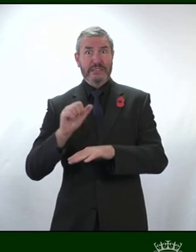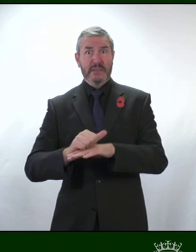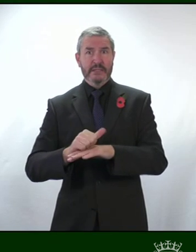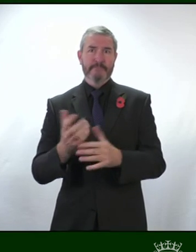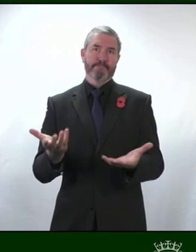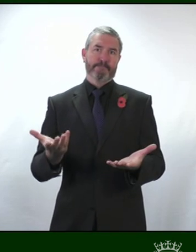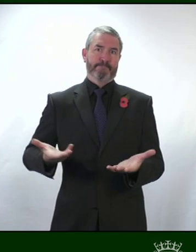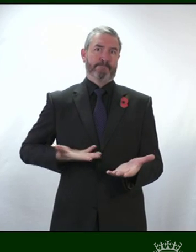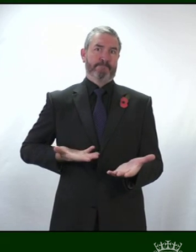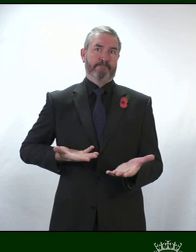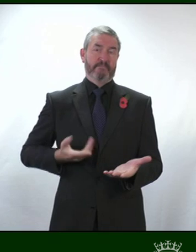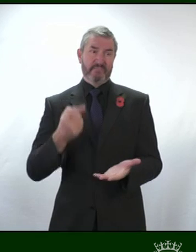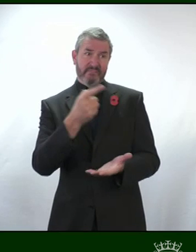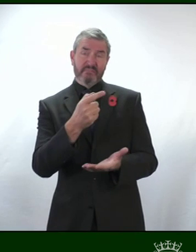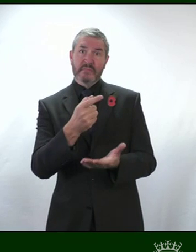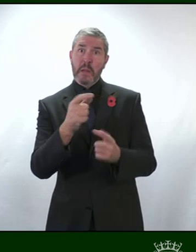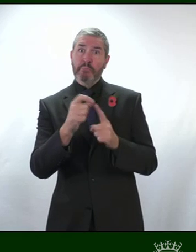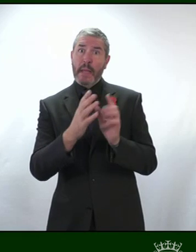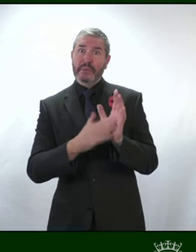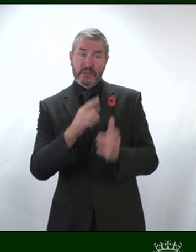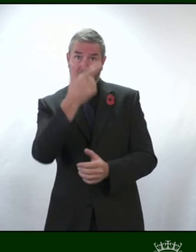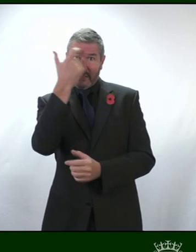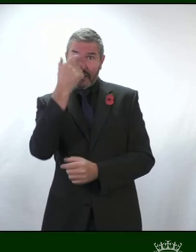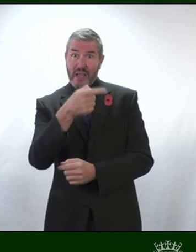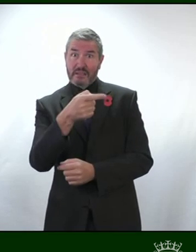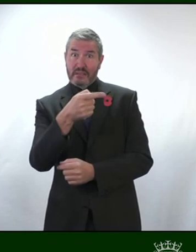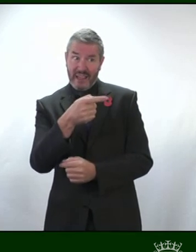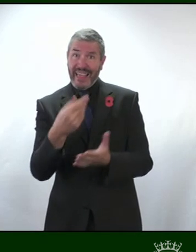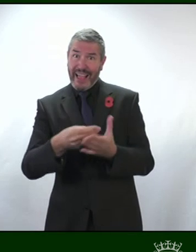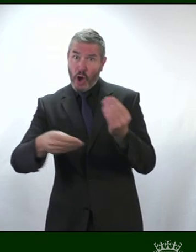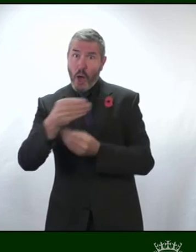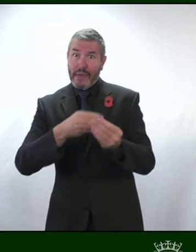Does the Prime Minister understand the economic cost of his delay in acting?